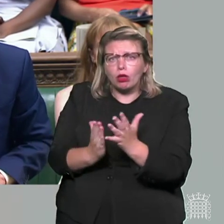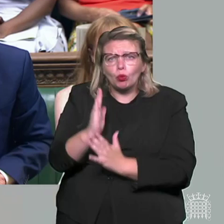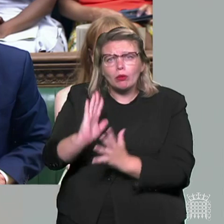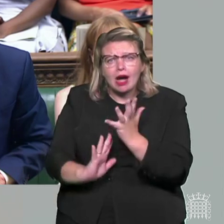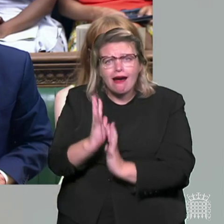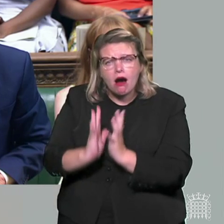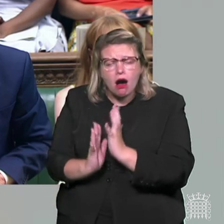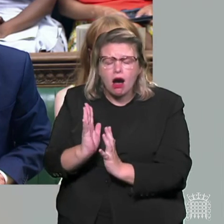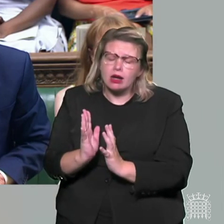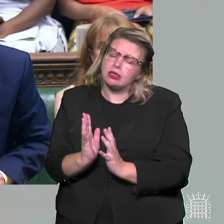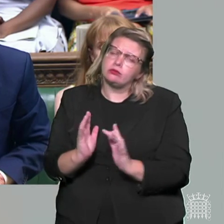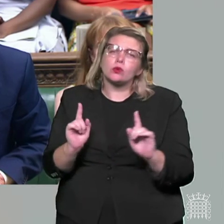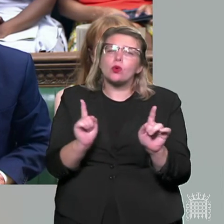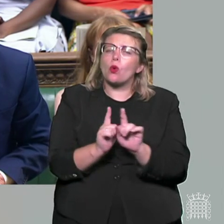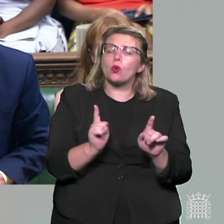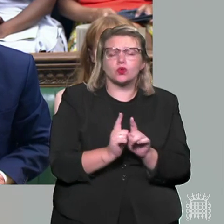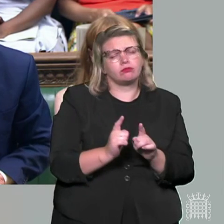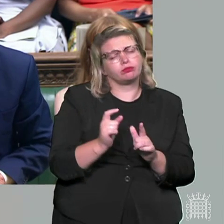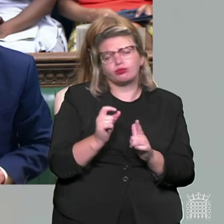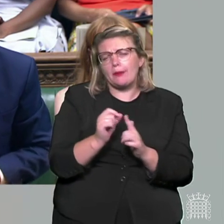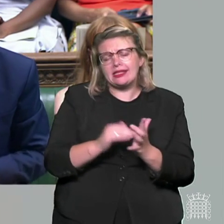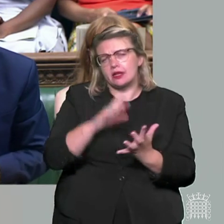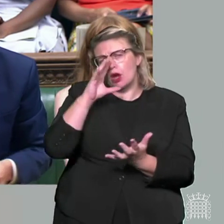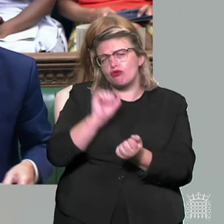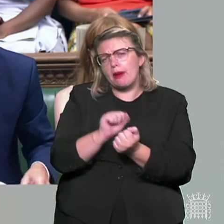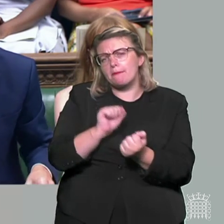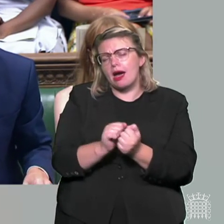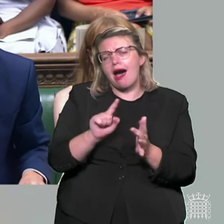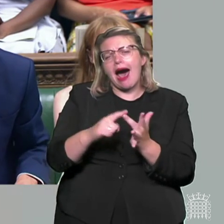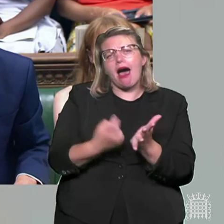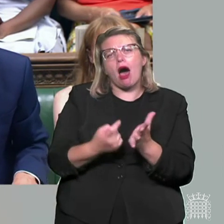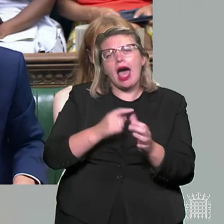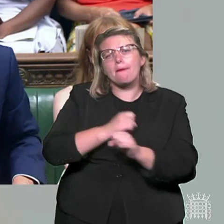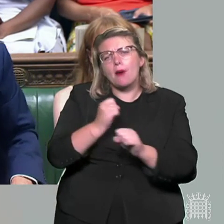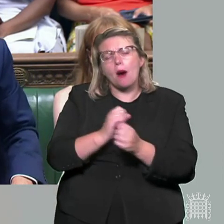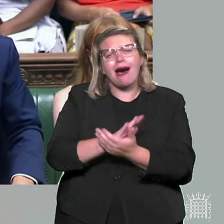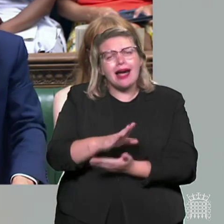I join the Prime Minister in his comments about the bombing in Hyde Park and the other IRA bombings.